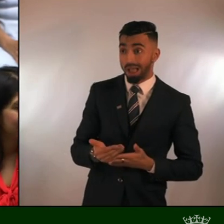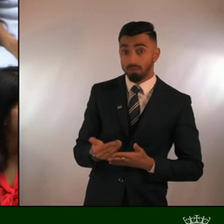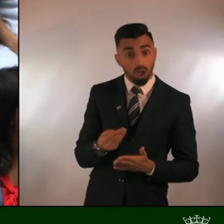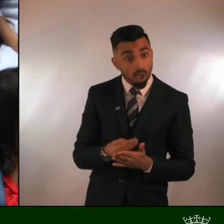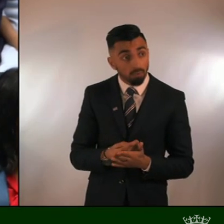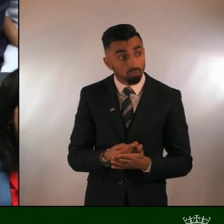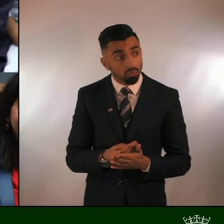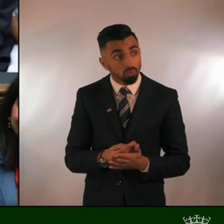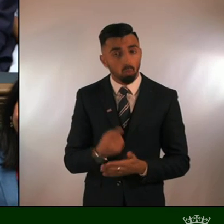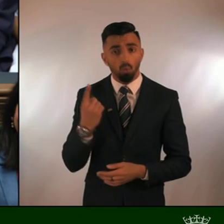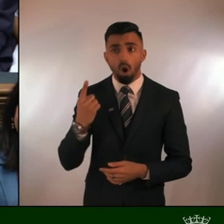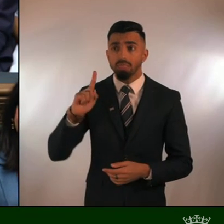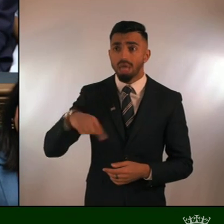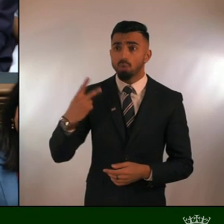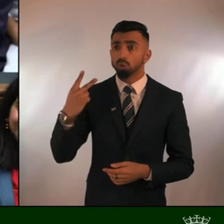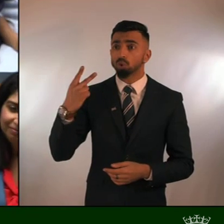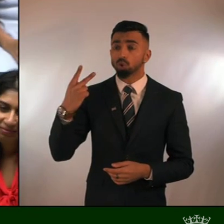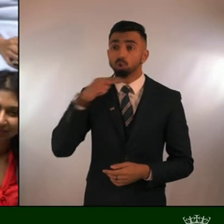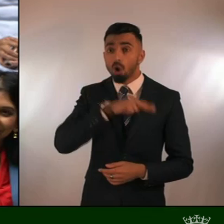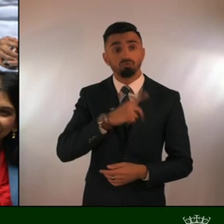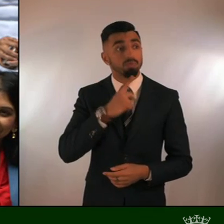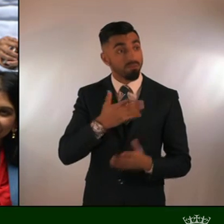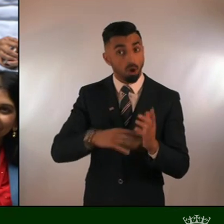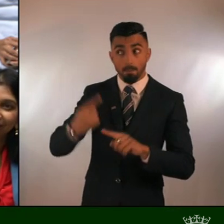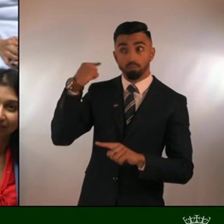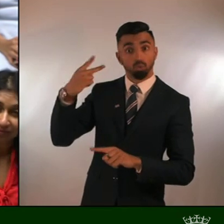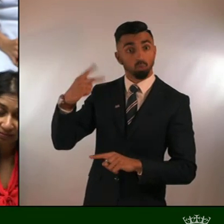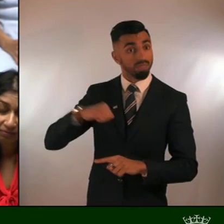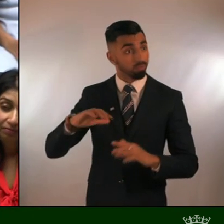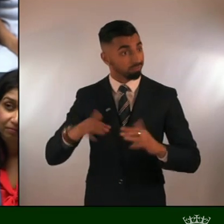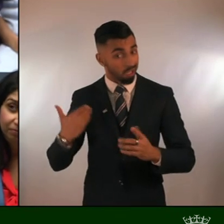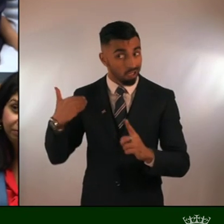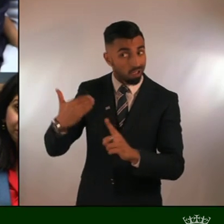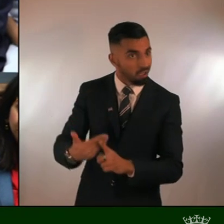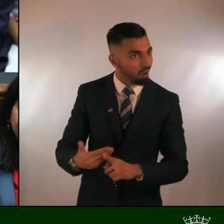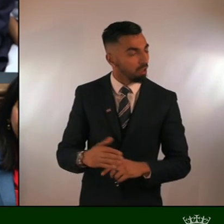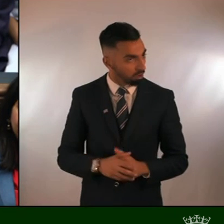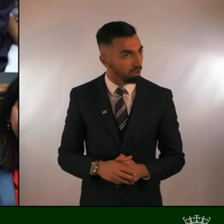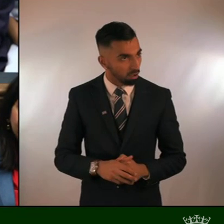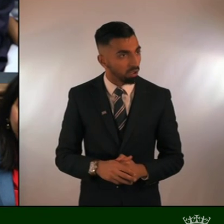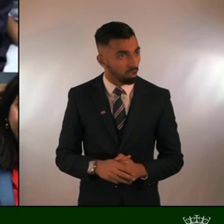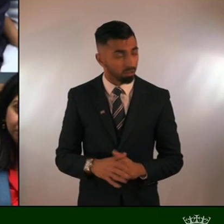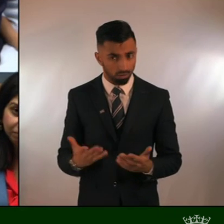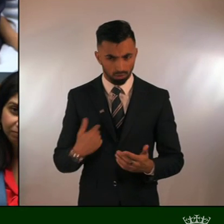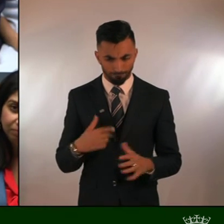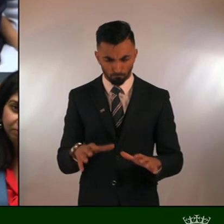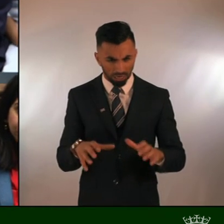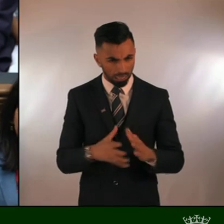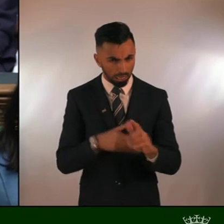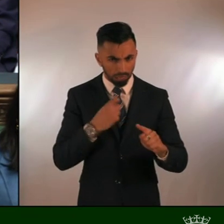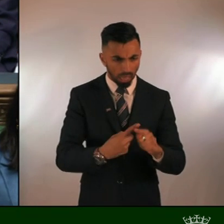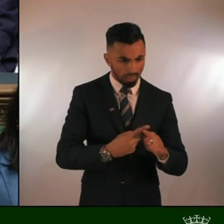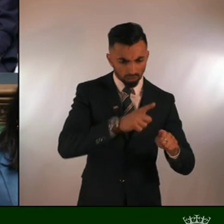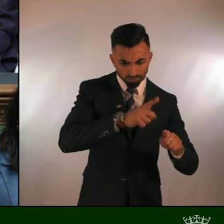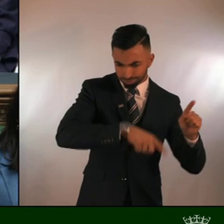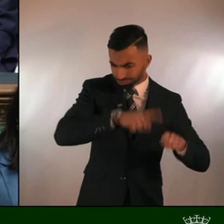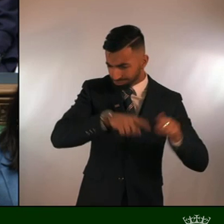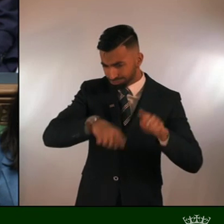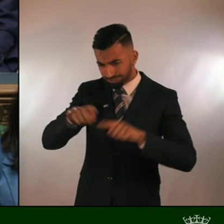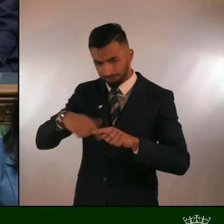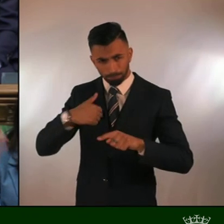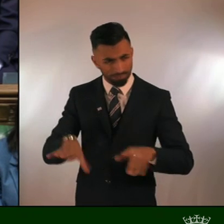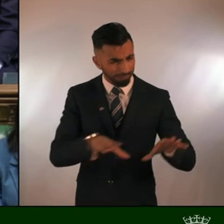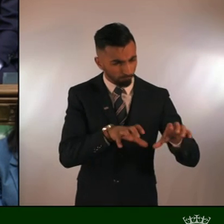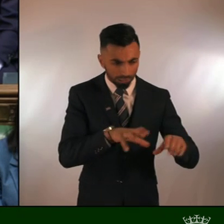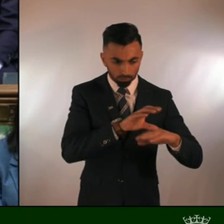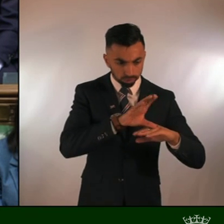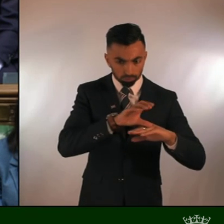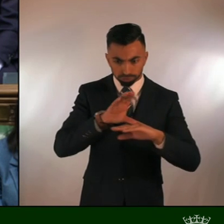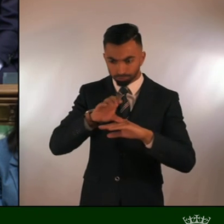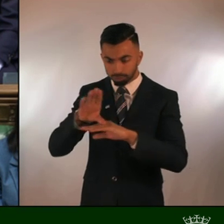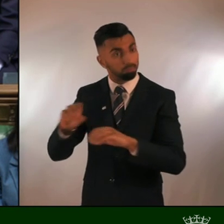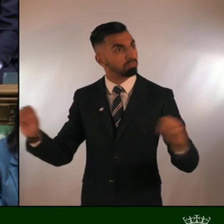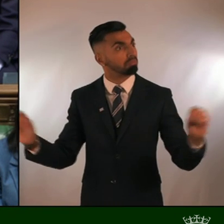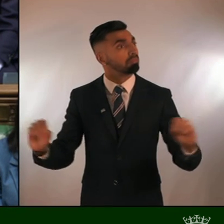Wages up; national insurance cut; the tampon tax abolished; spirits duty frozen; beer duty frozen; wine and cider duty frozen; fuel duty frozen.